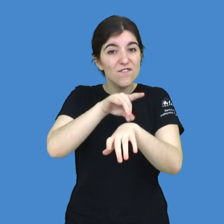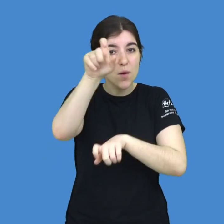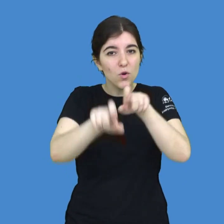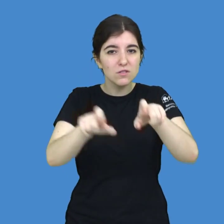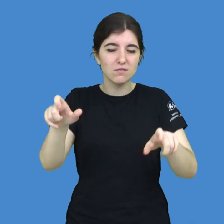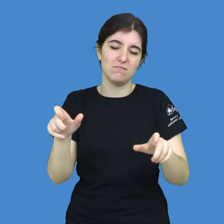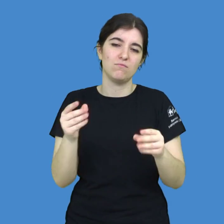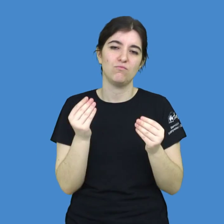persona